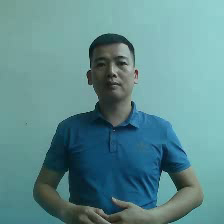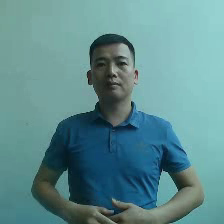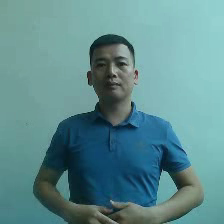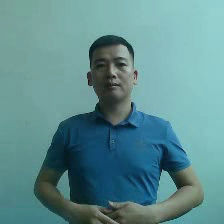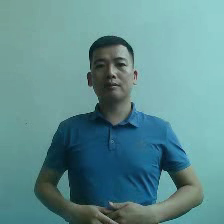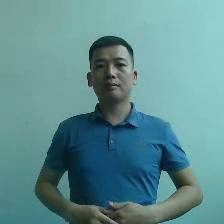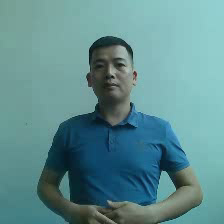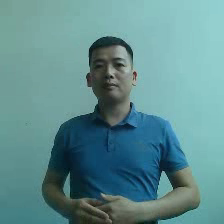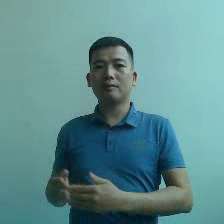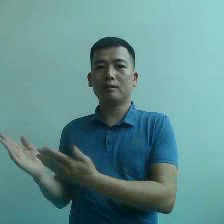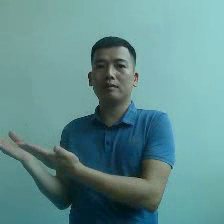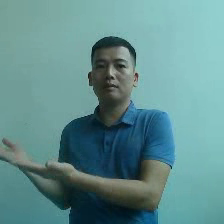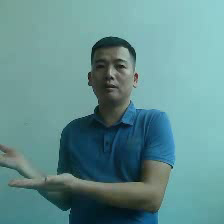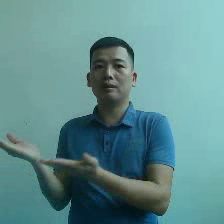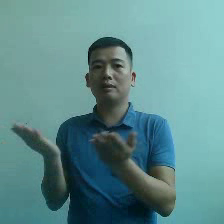Mời vào